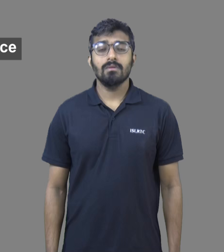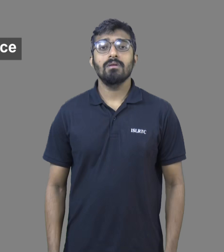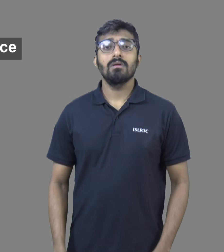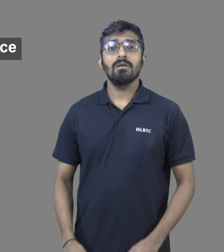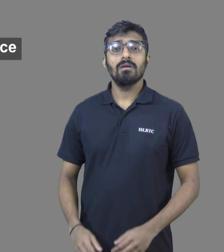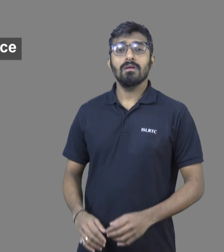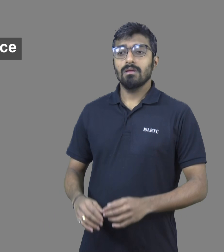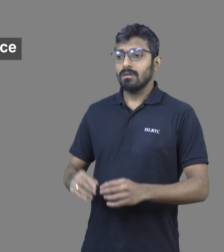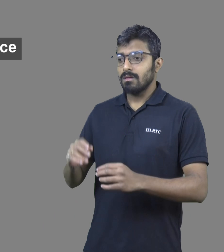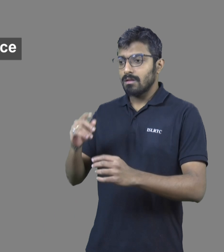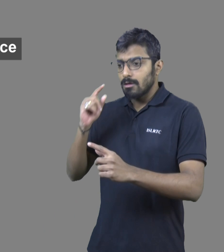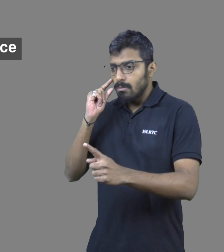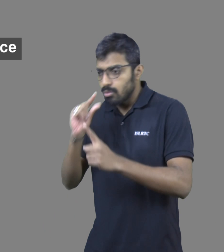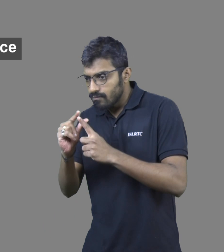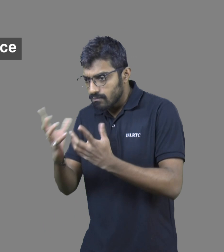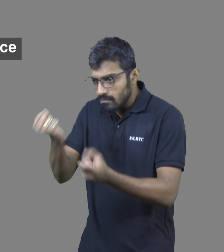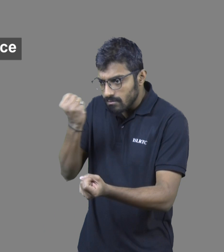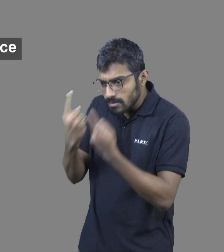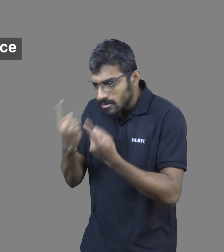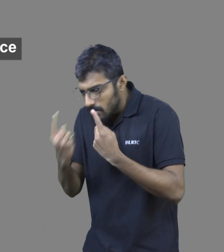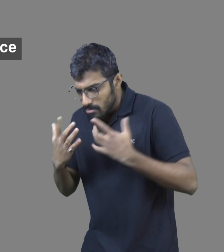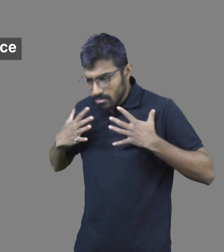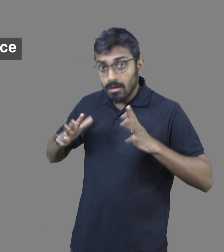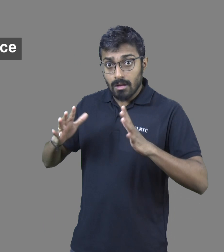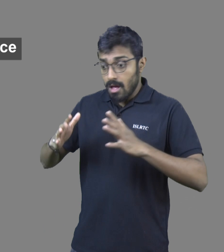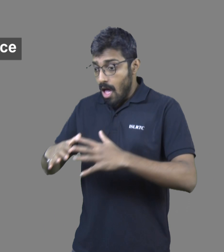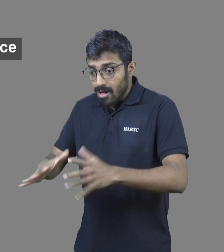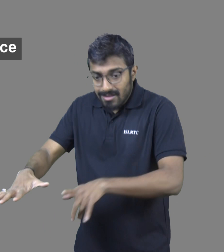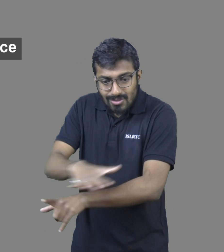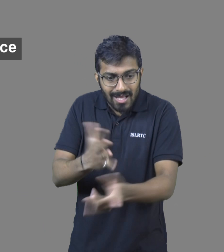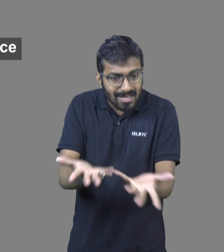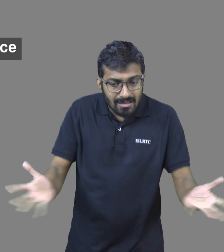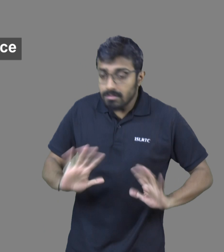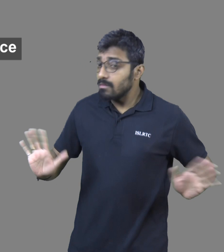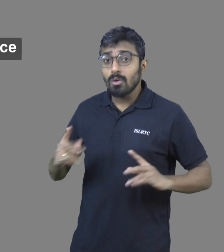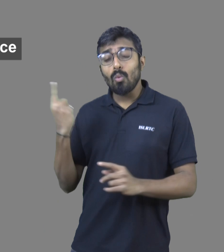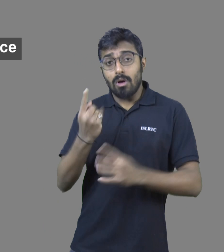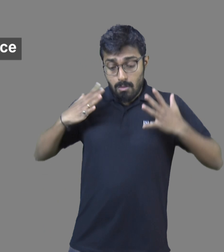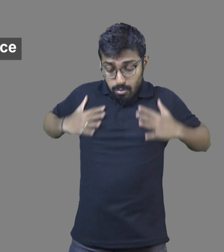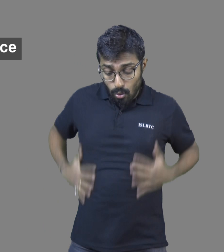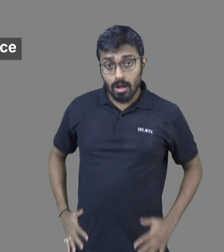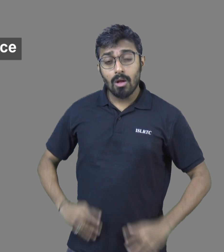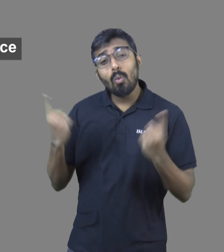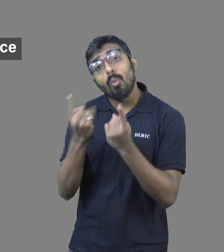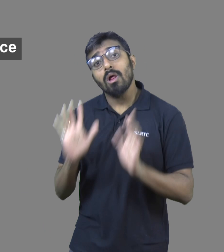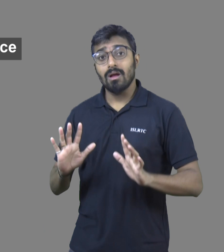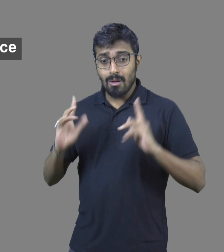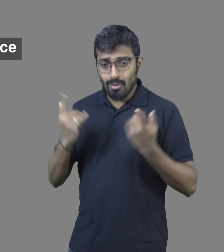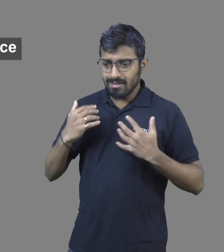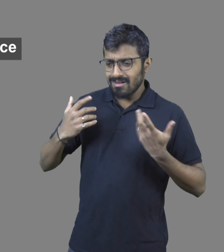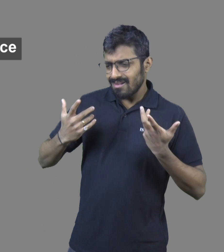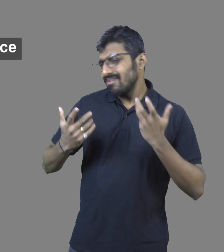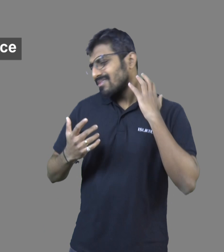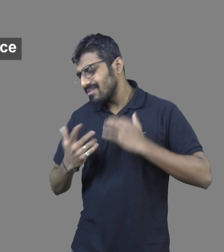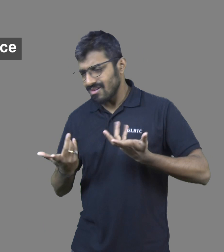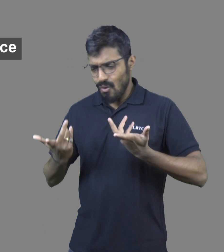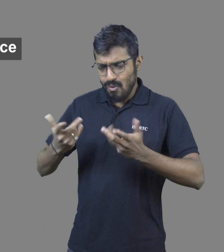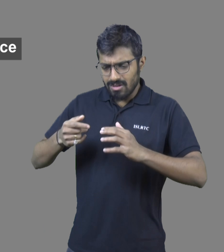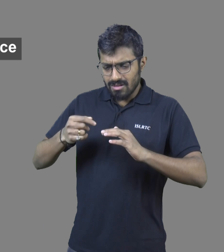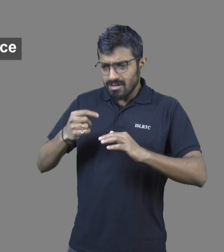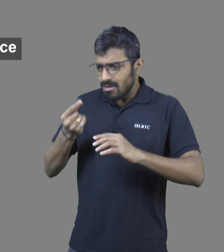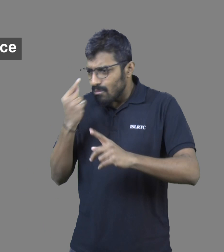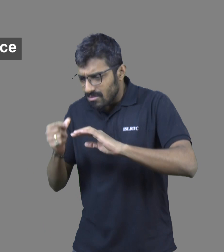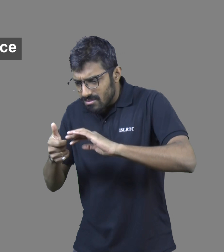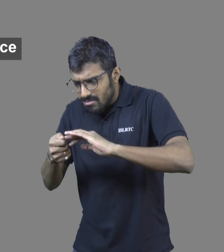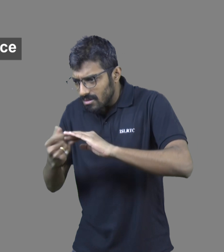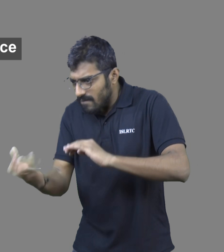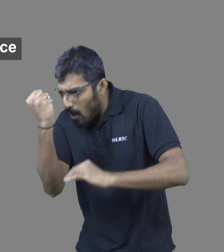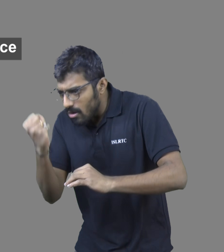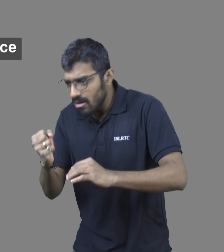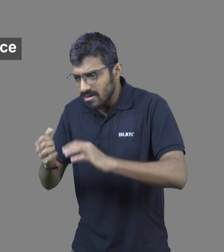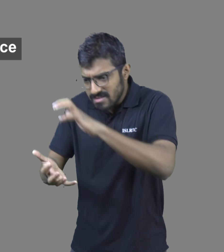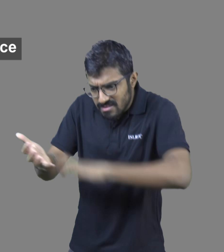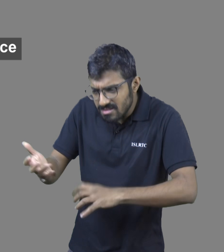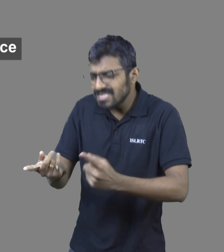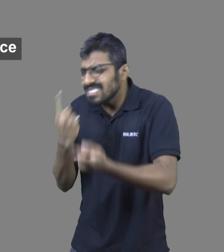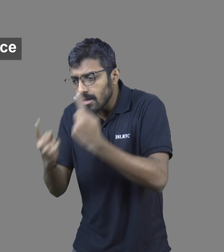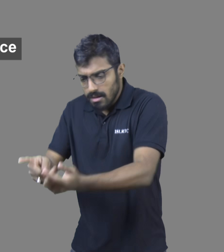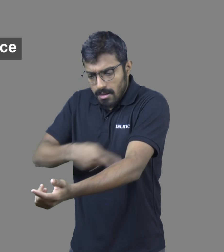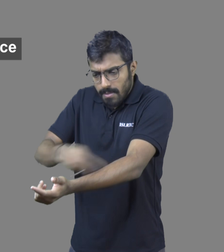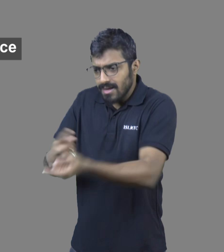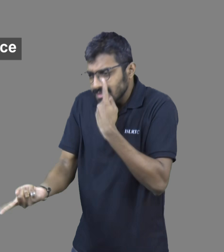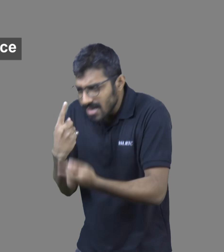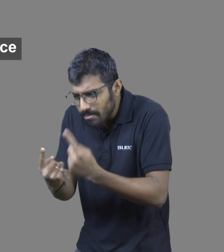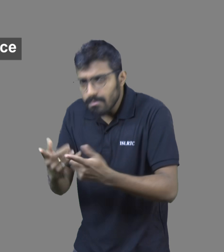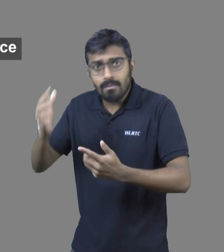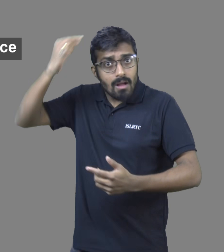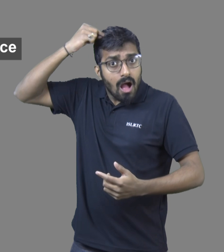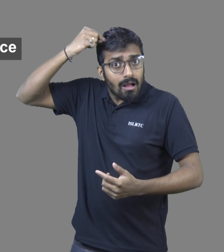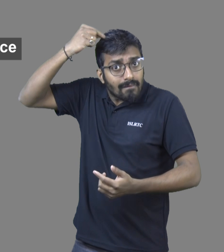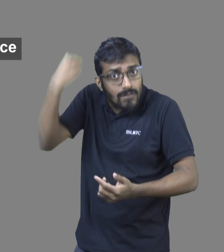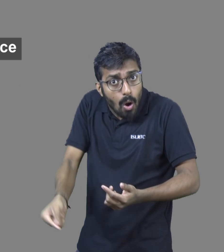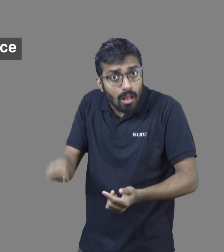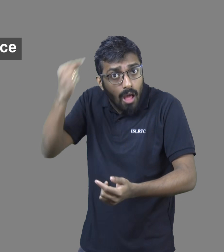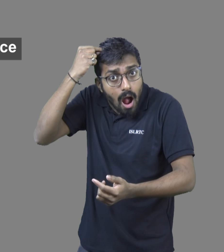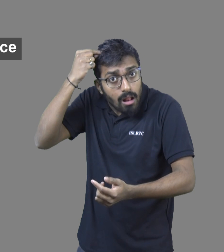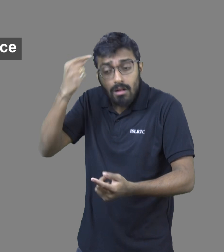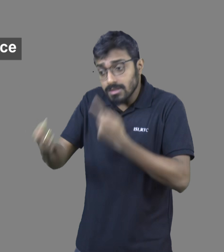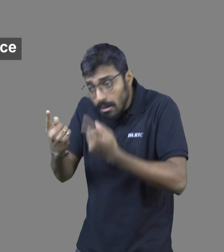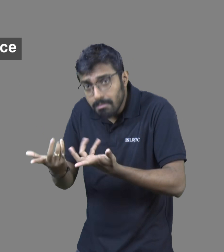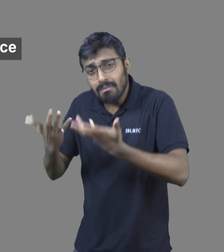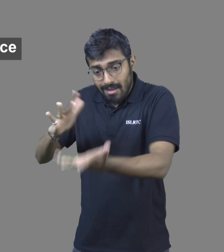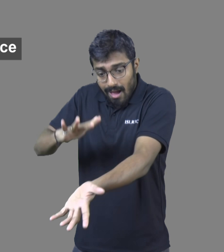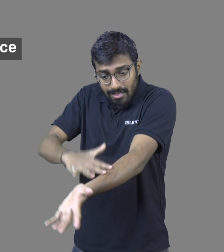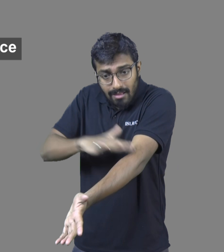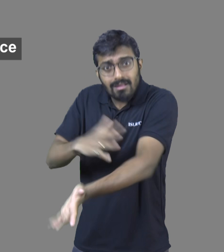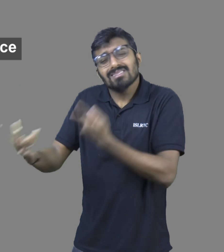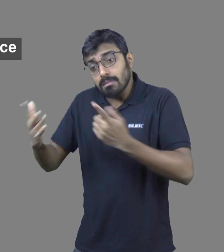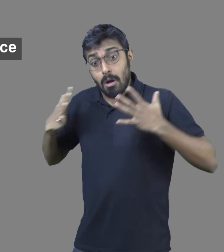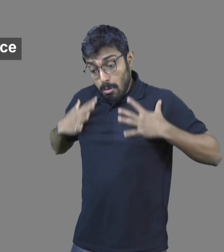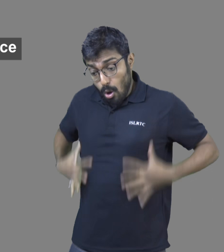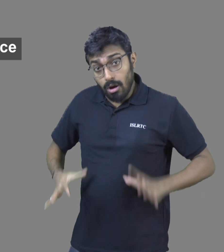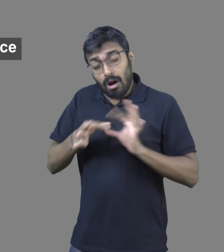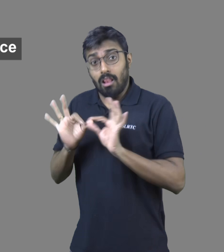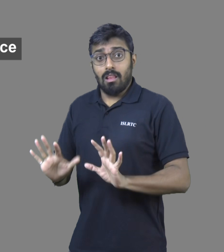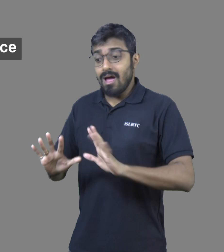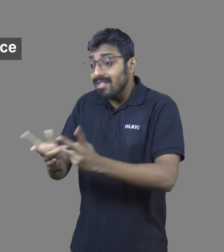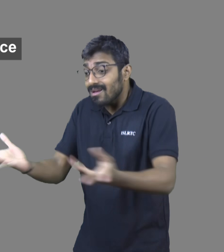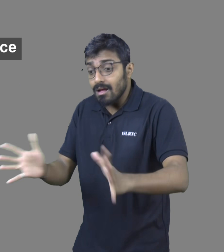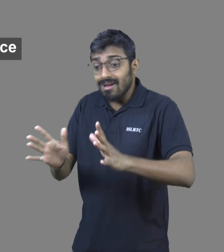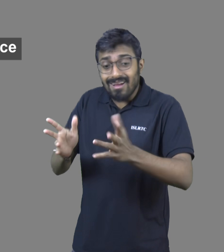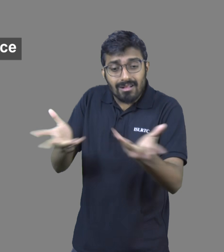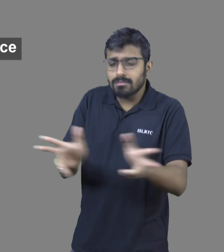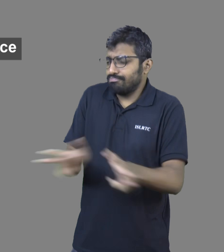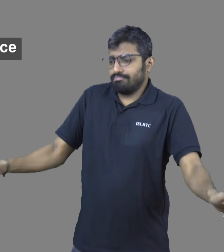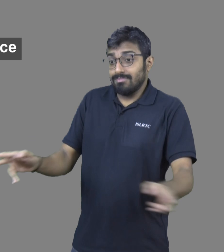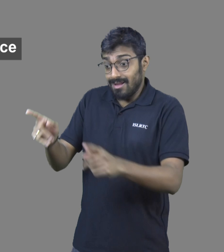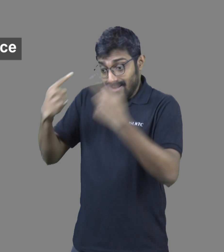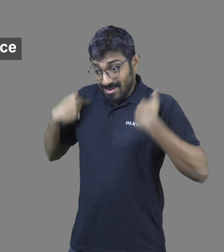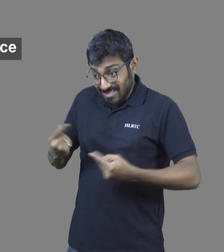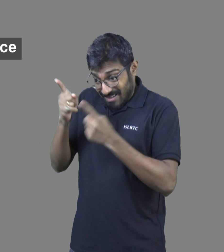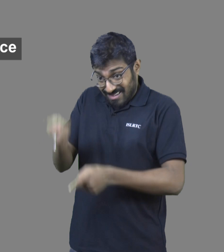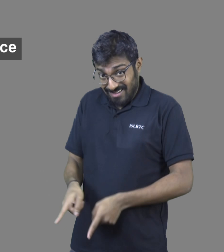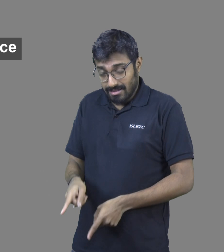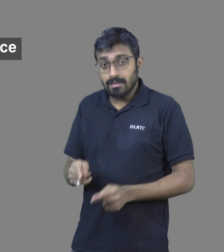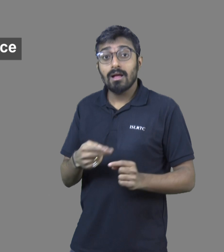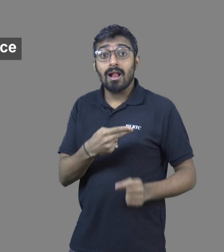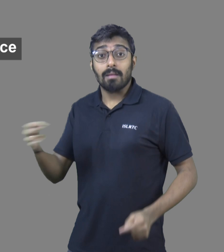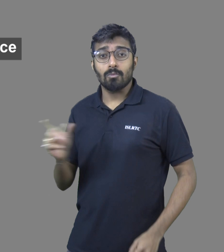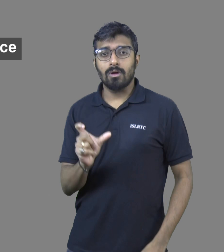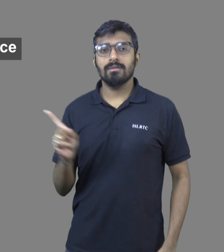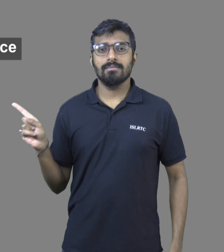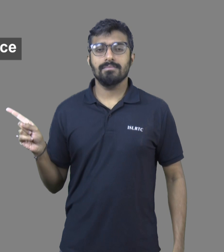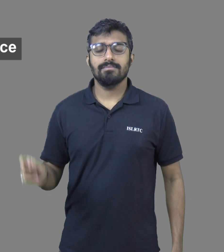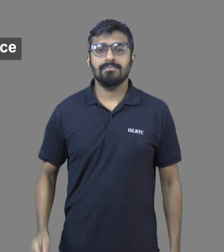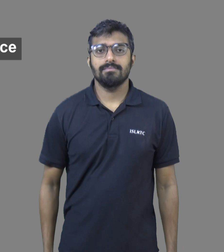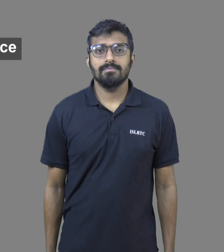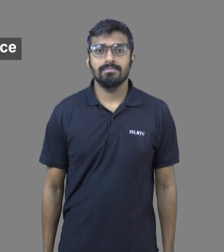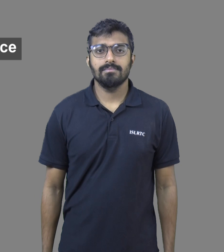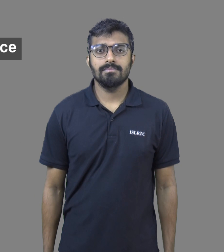Biological Evidence